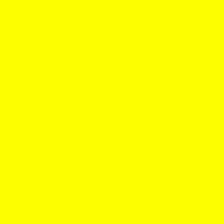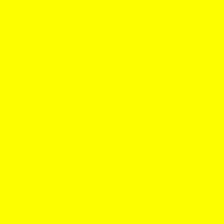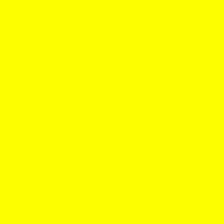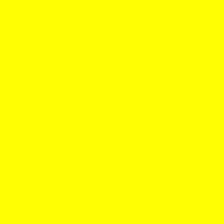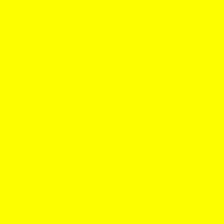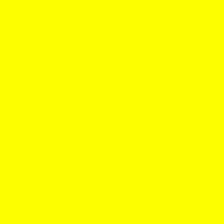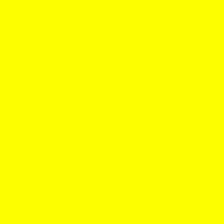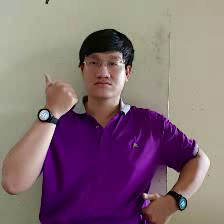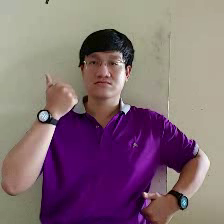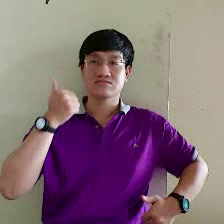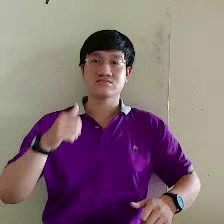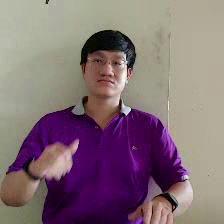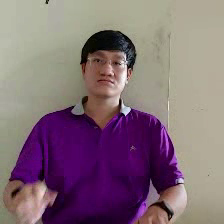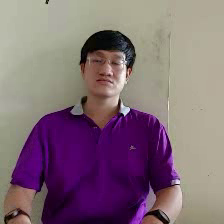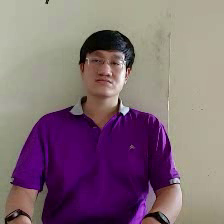Kết hôn